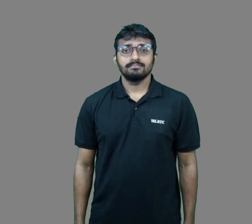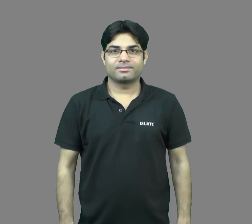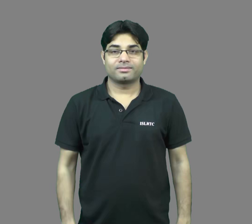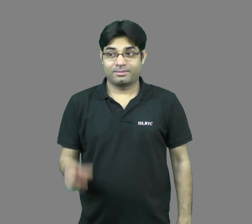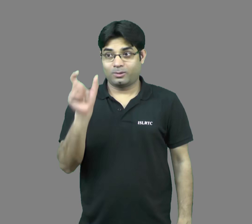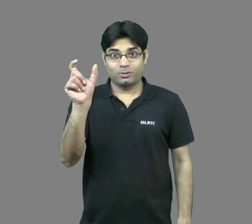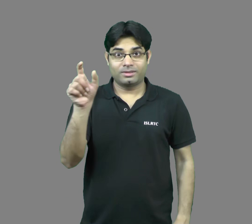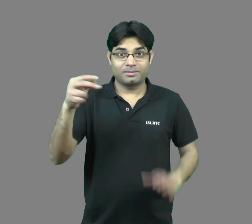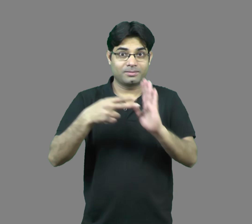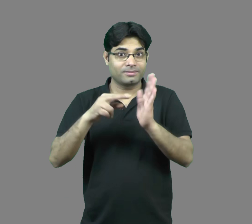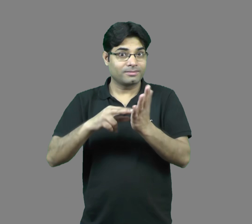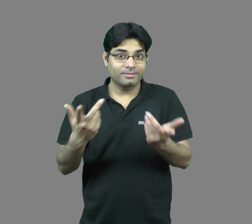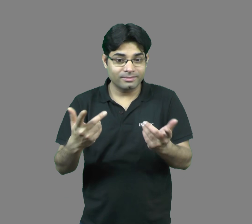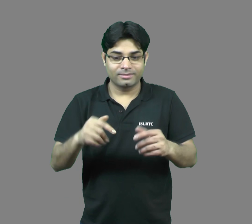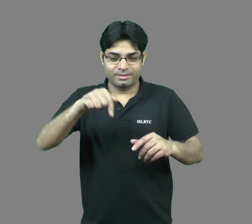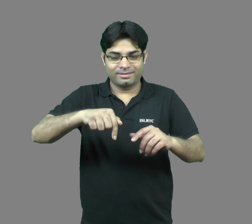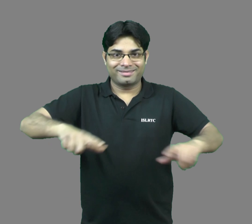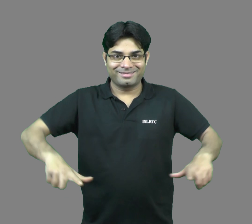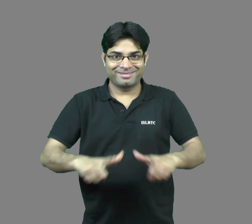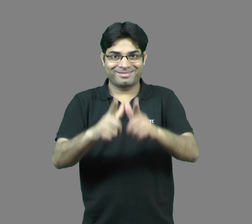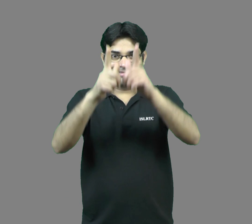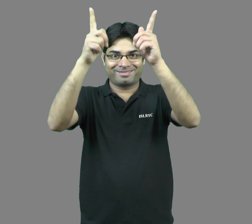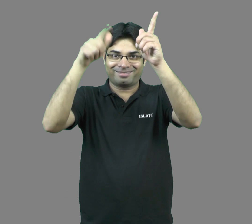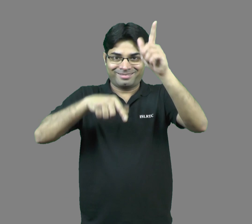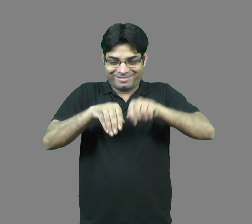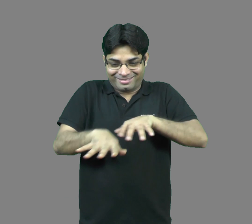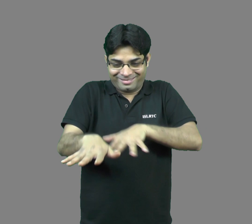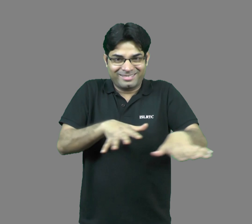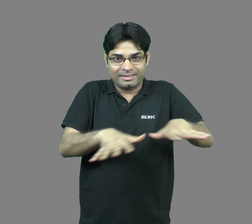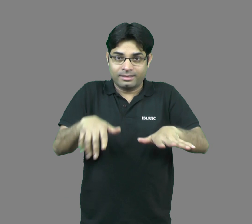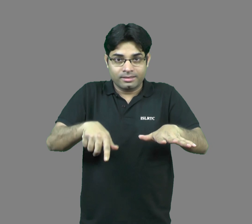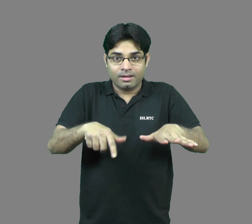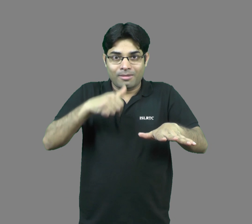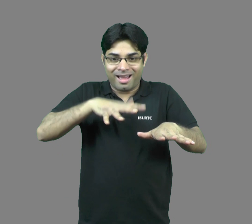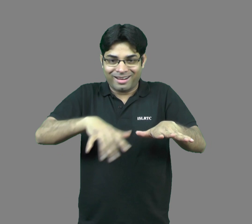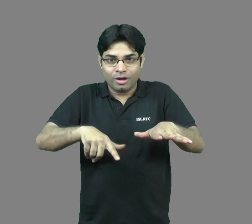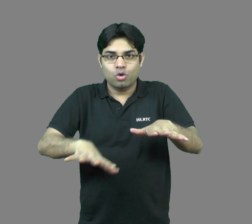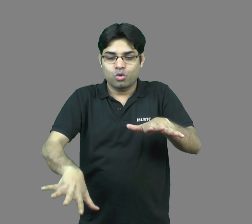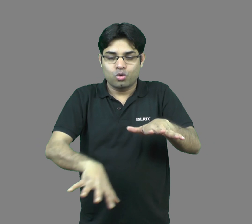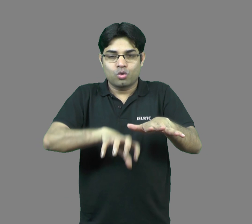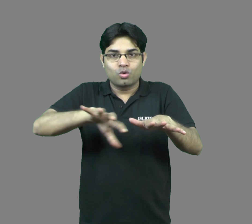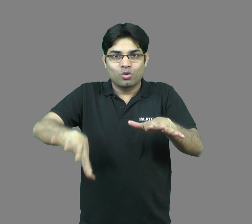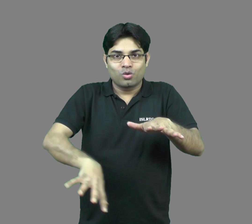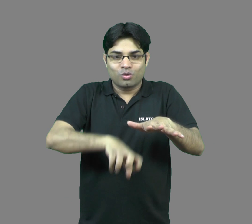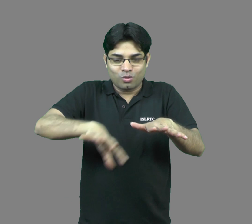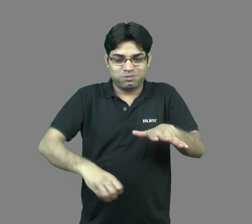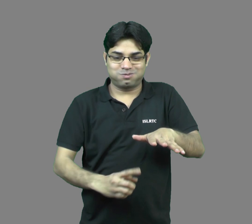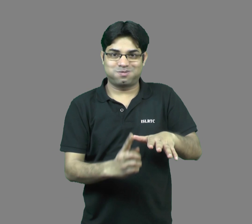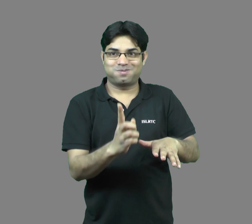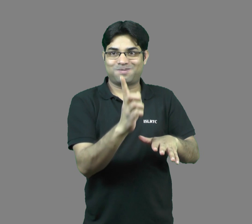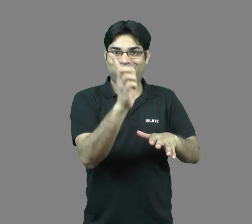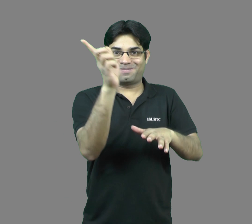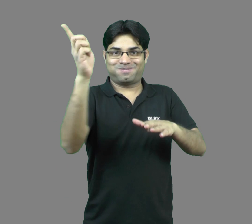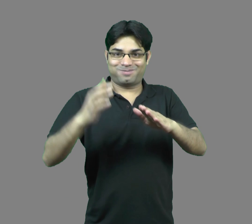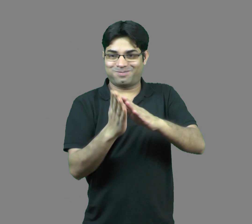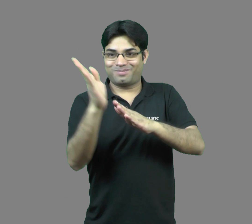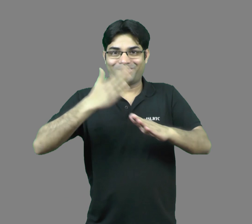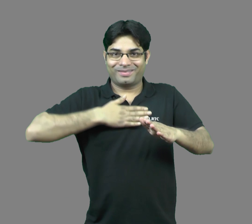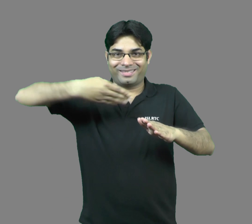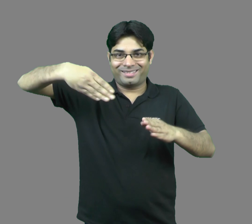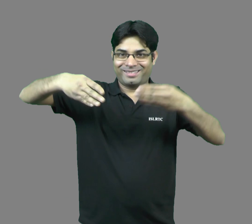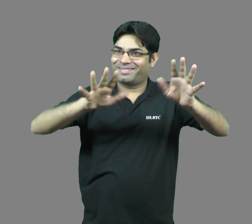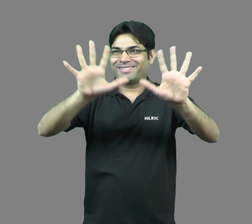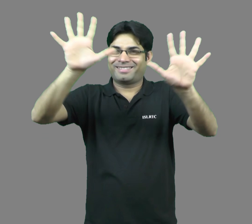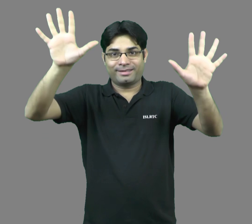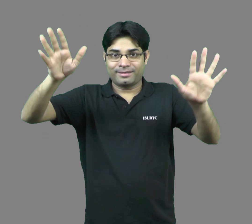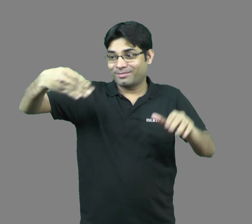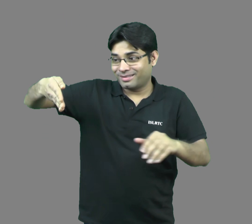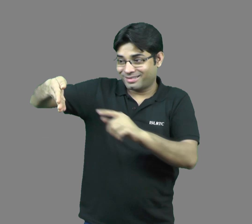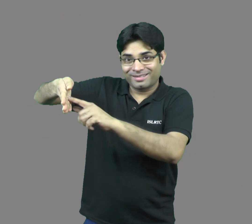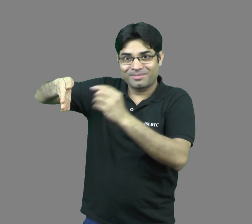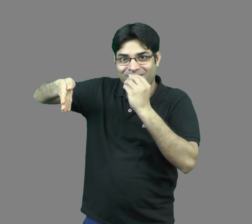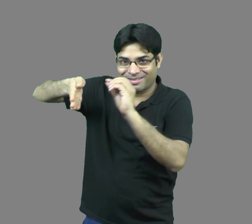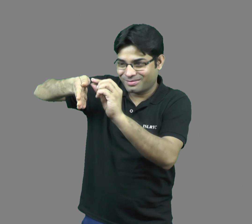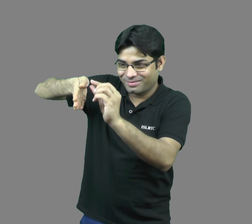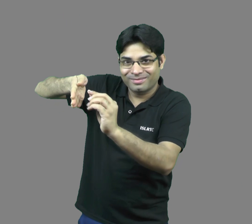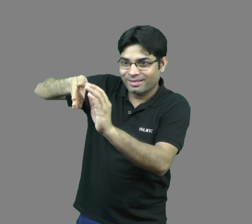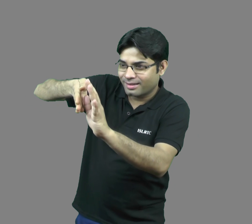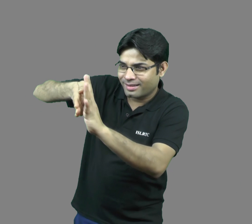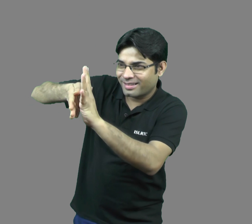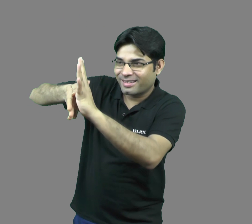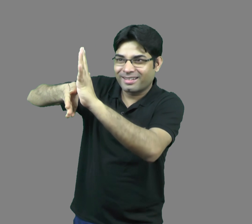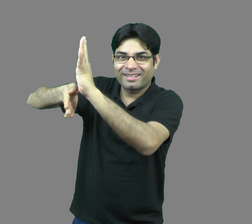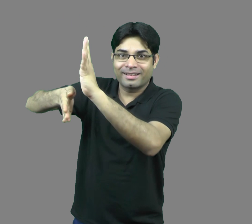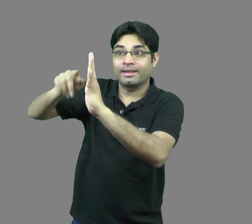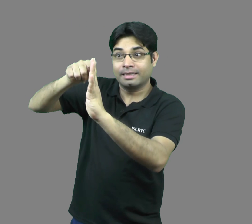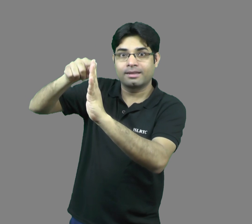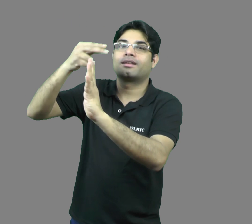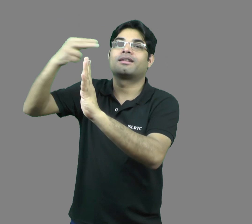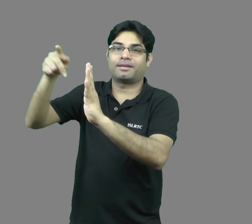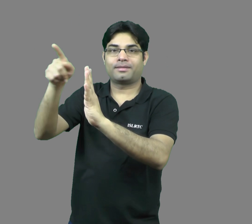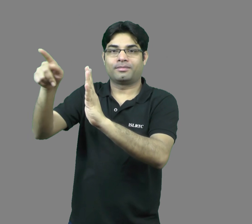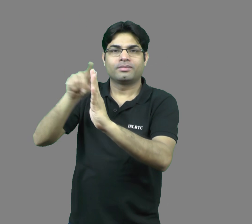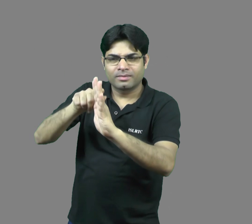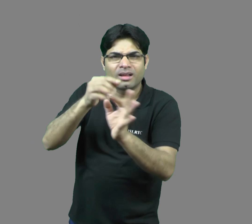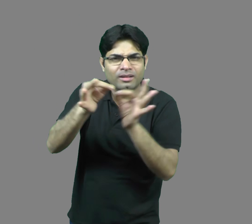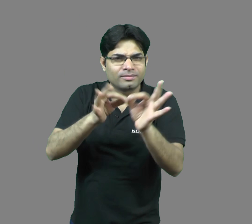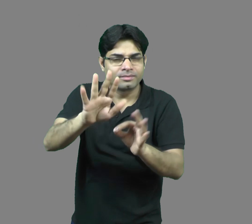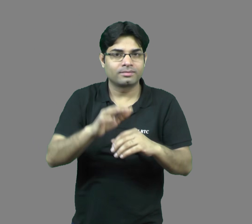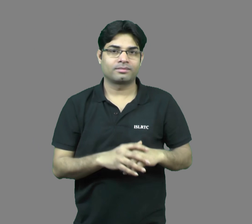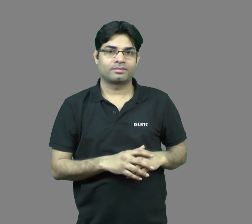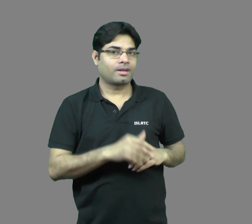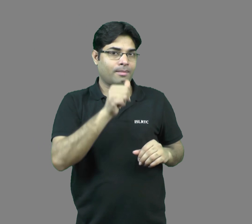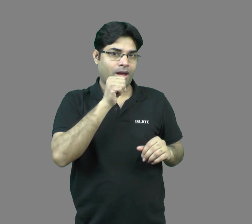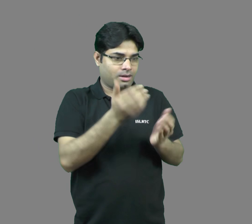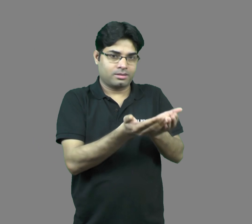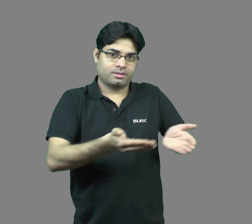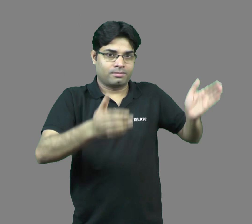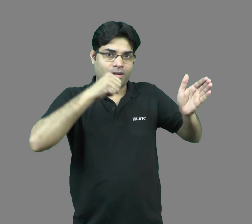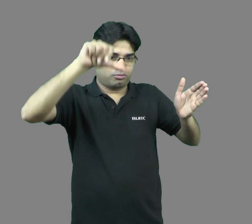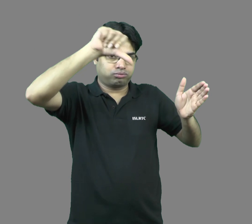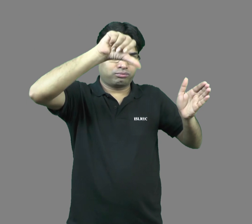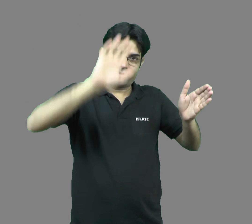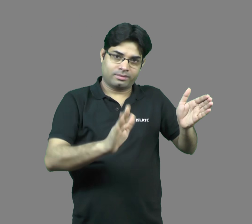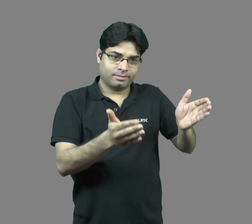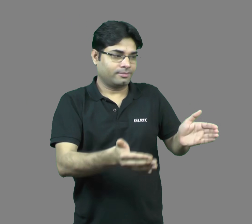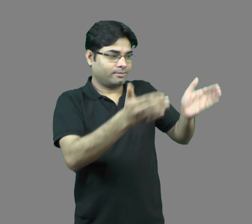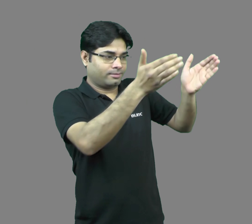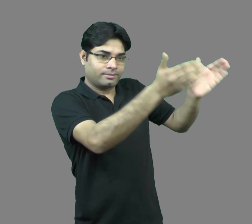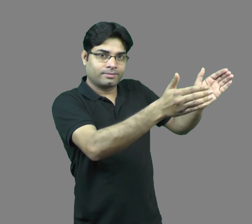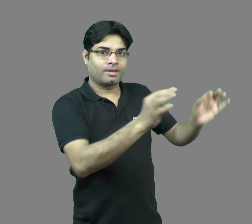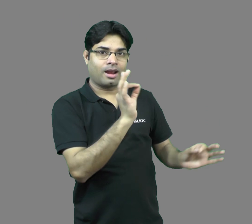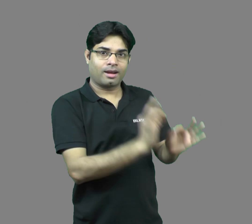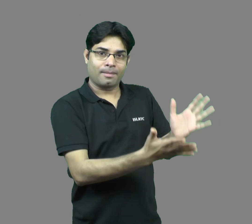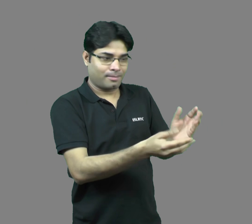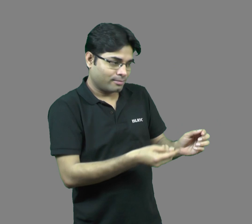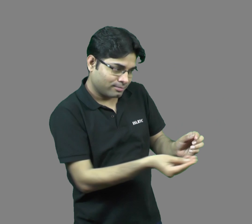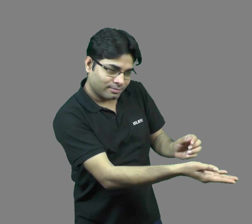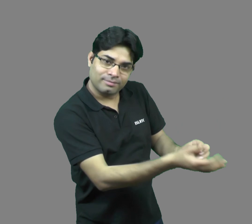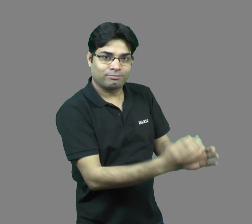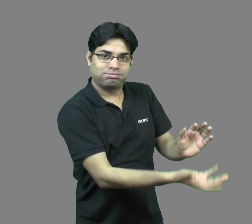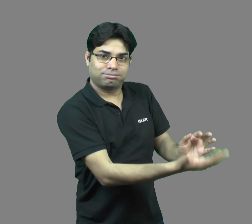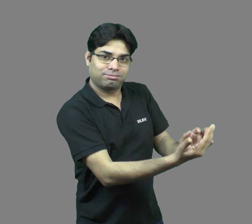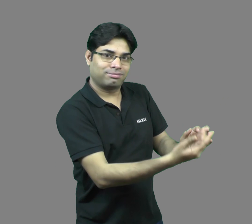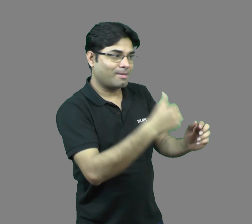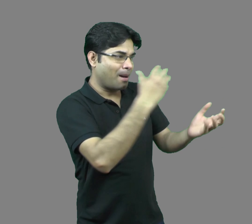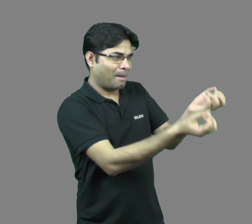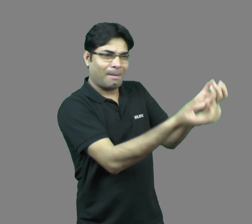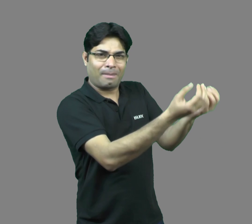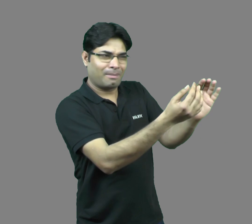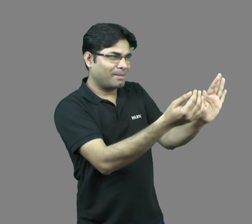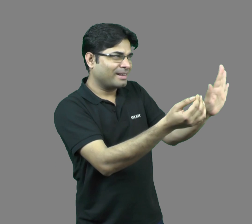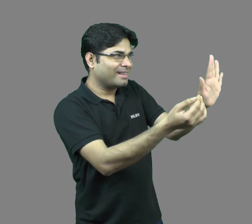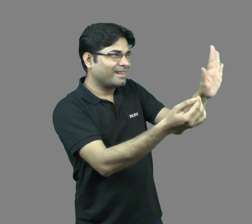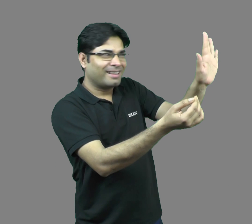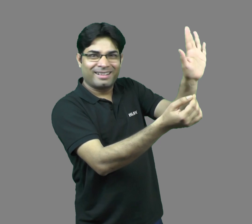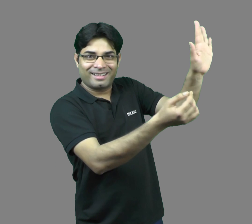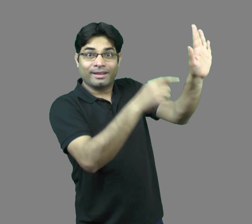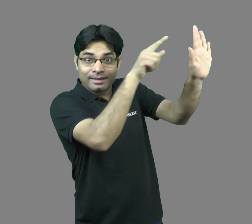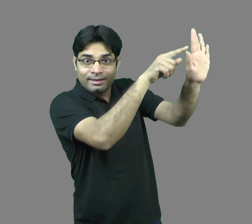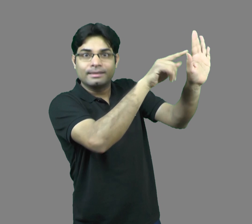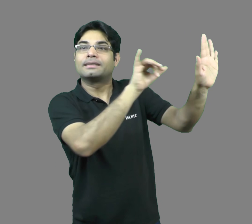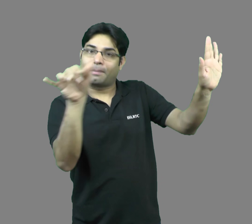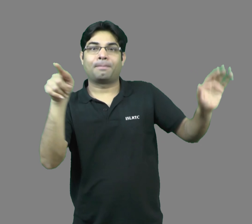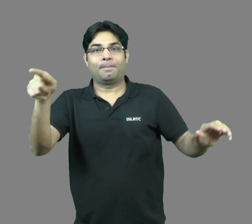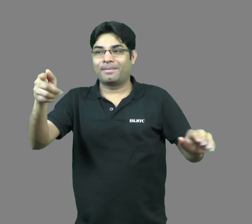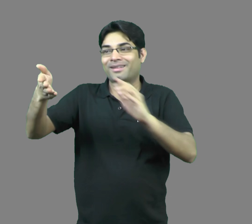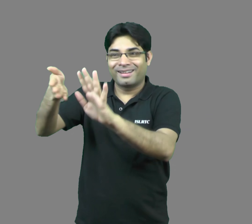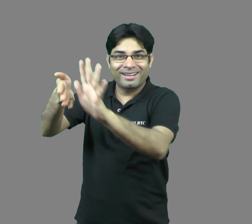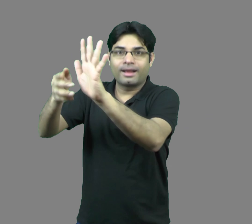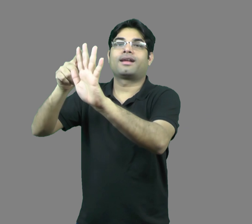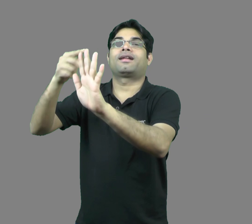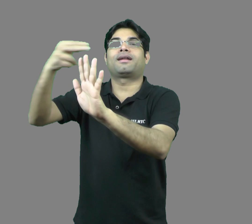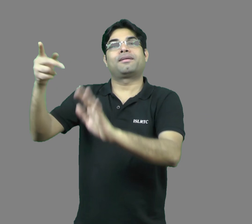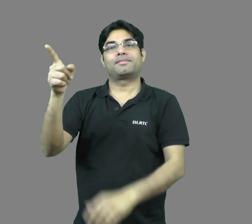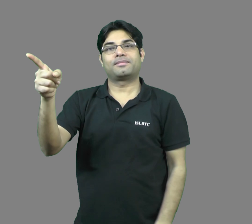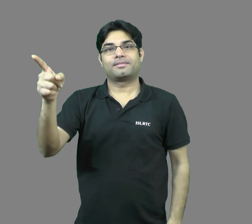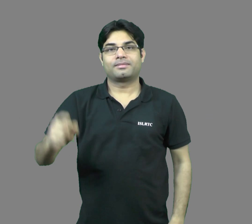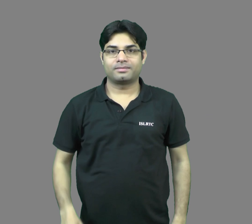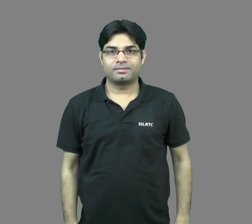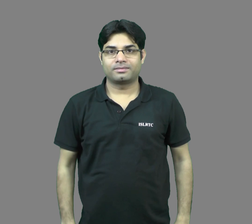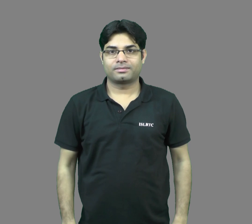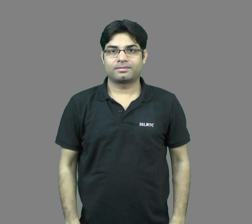Evapo-Transpiration